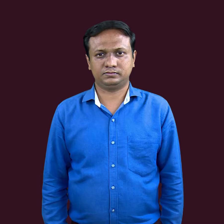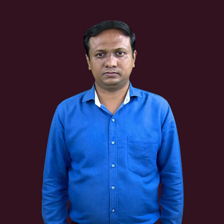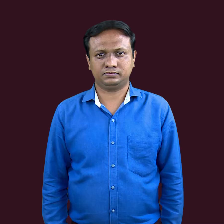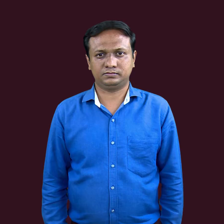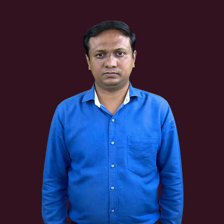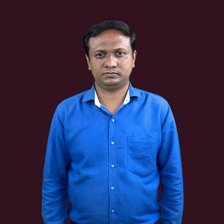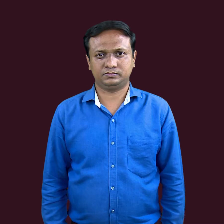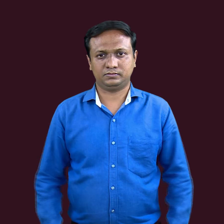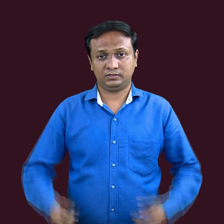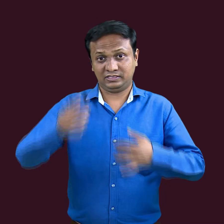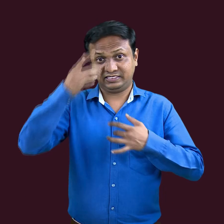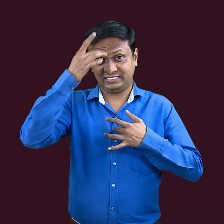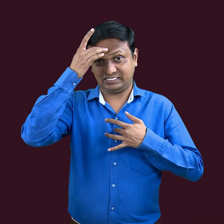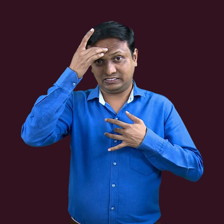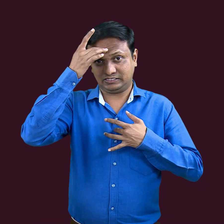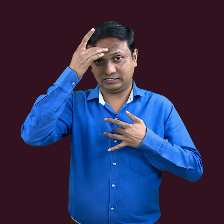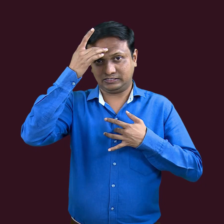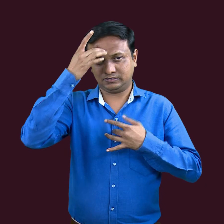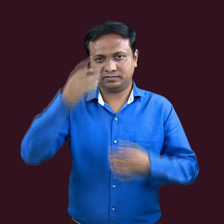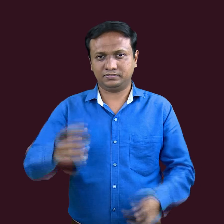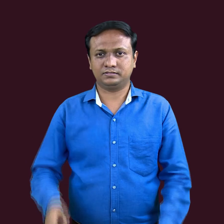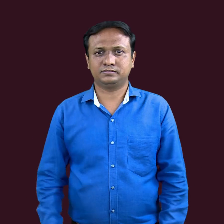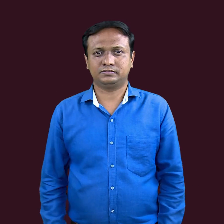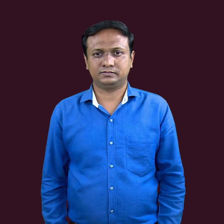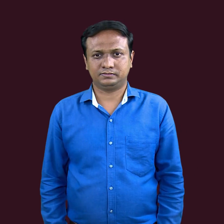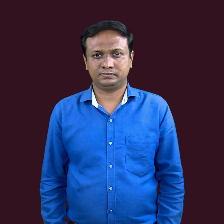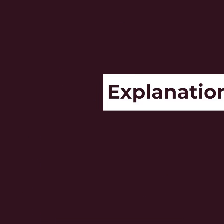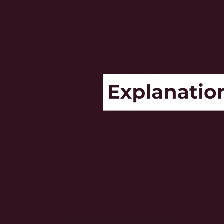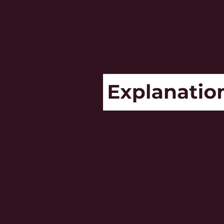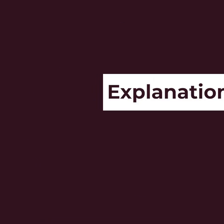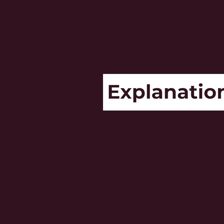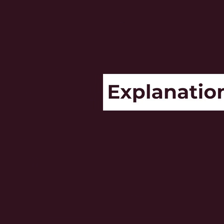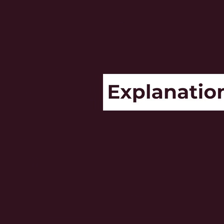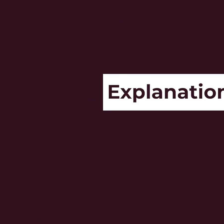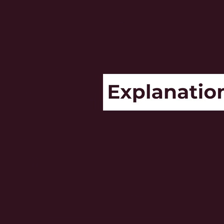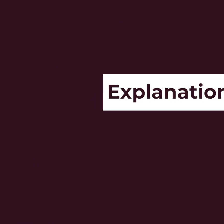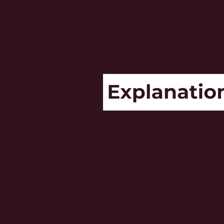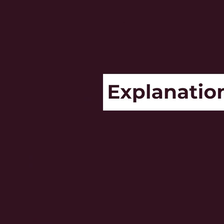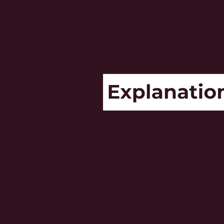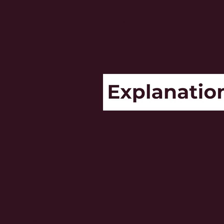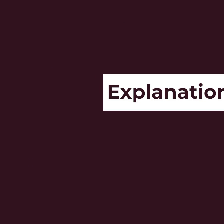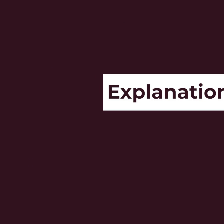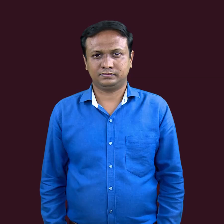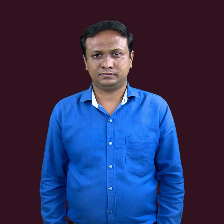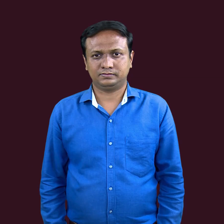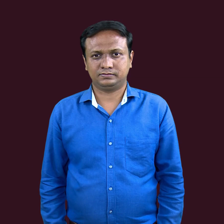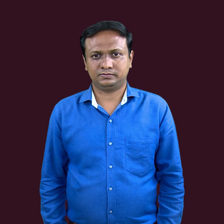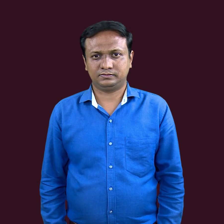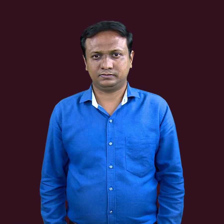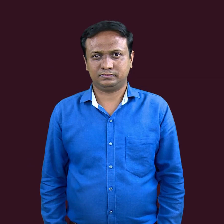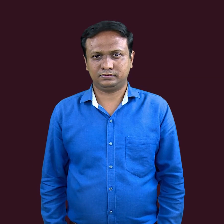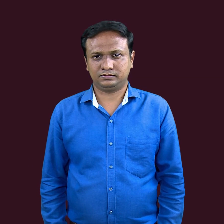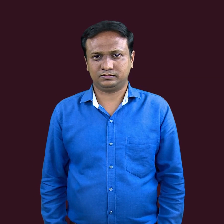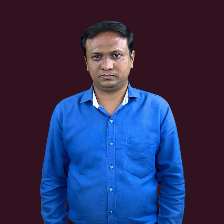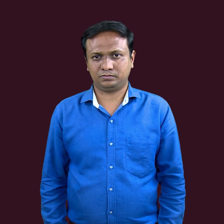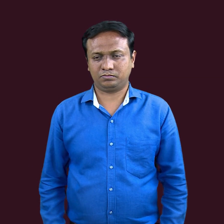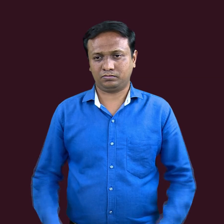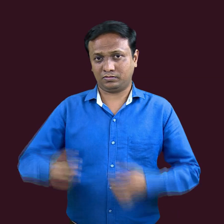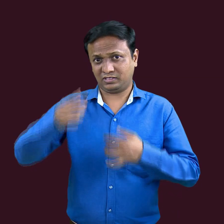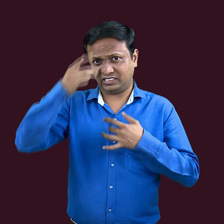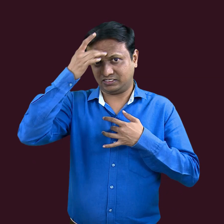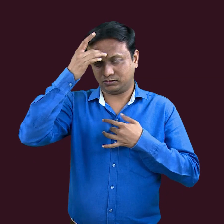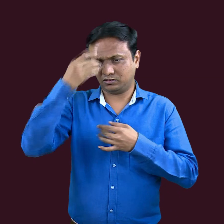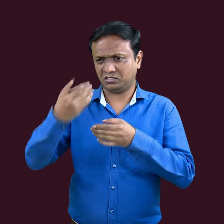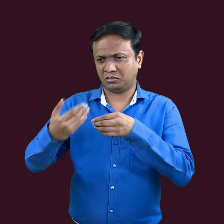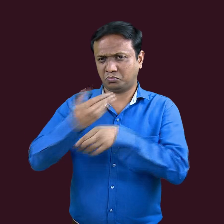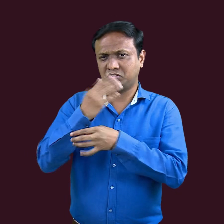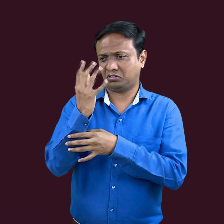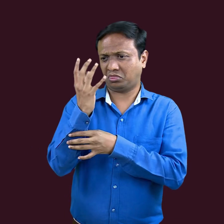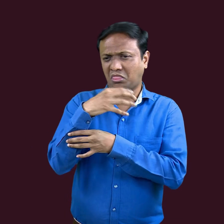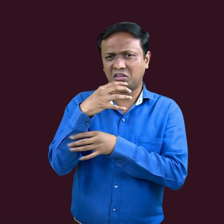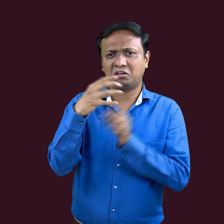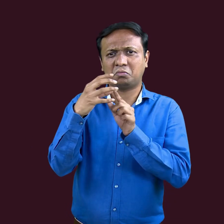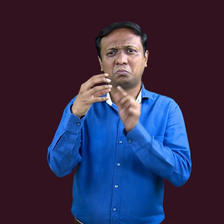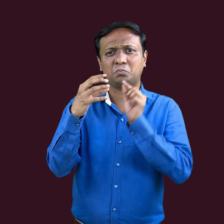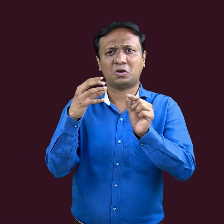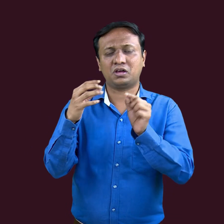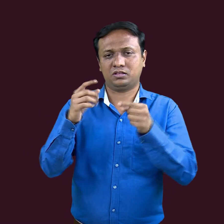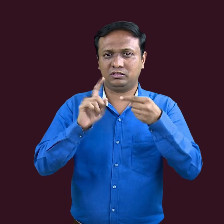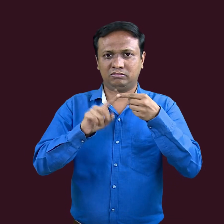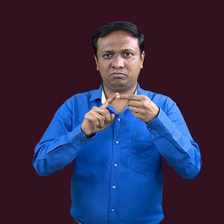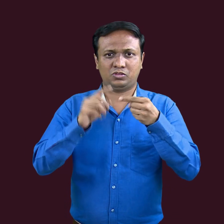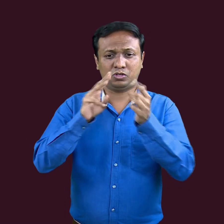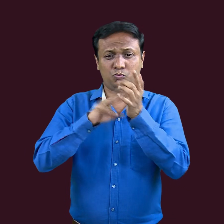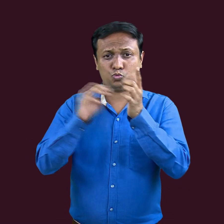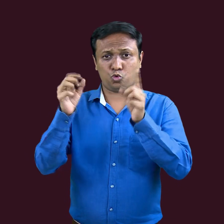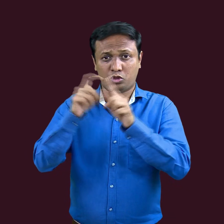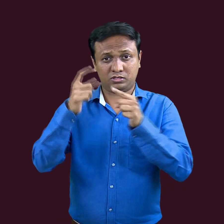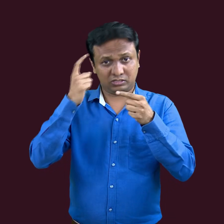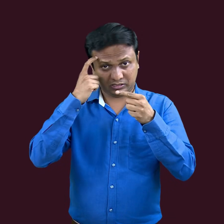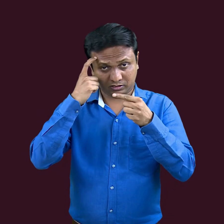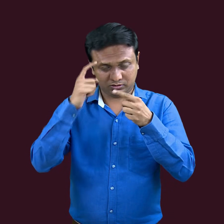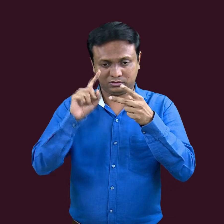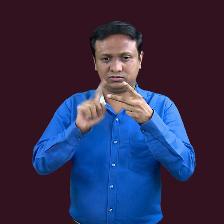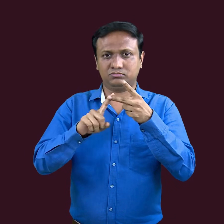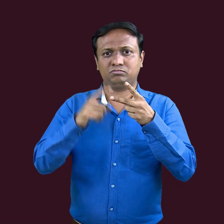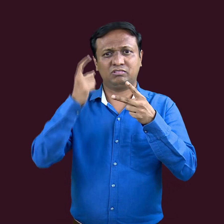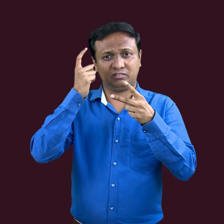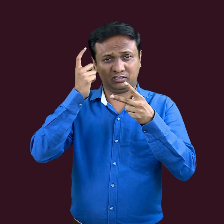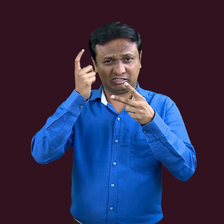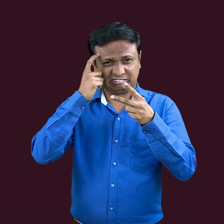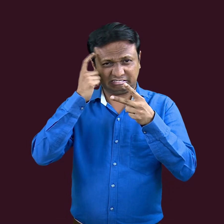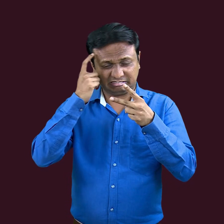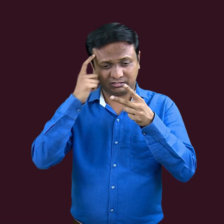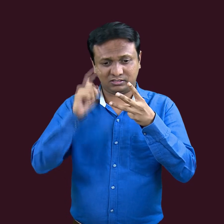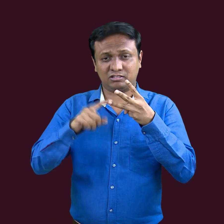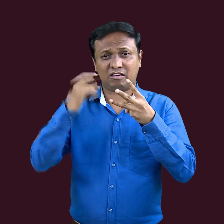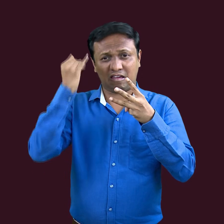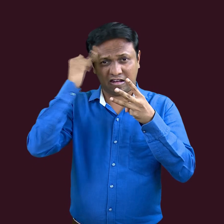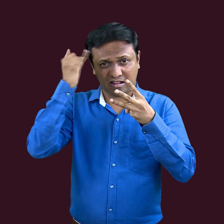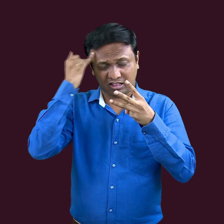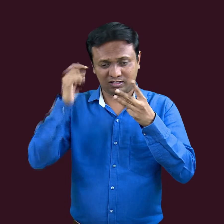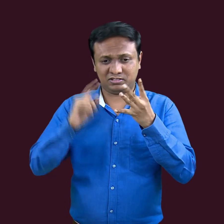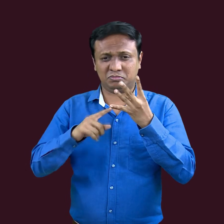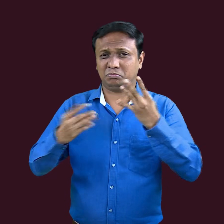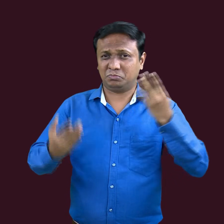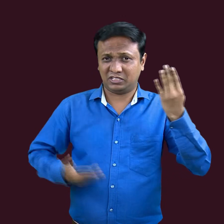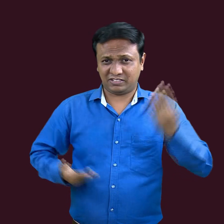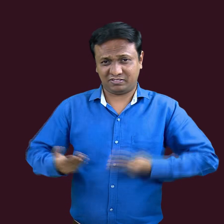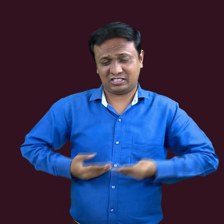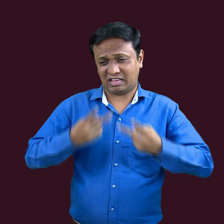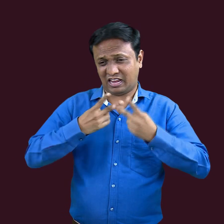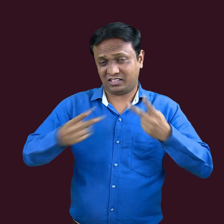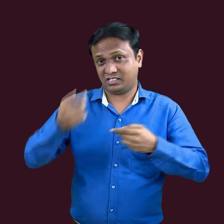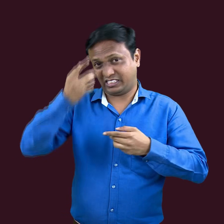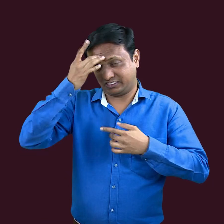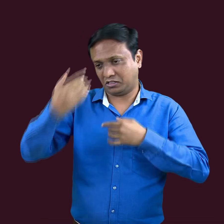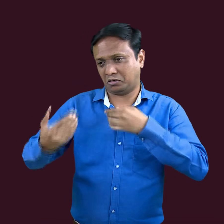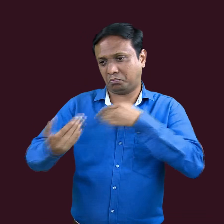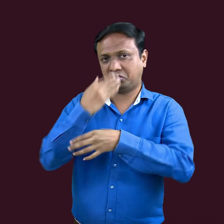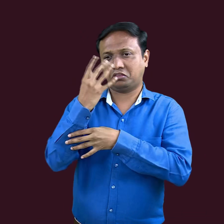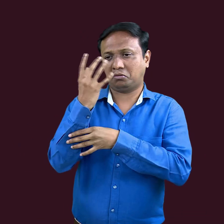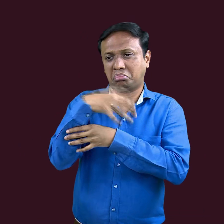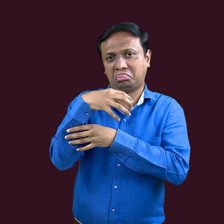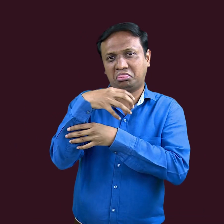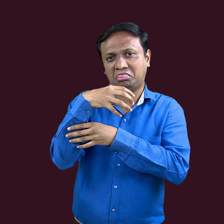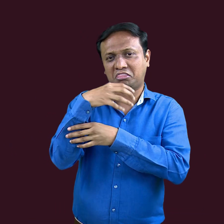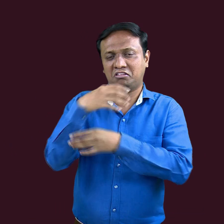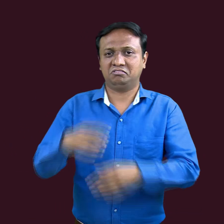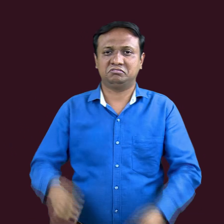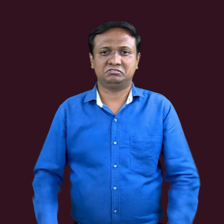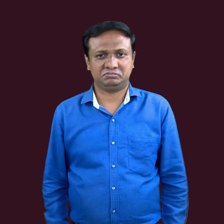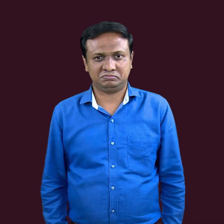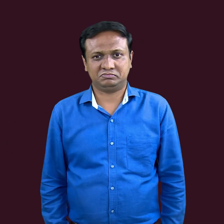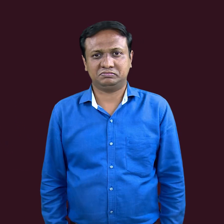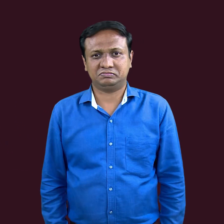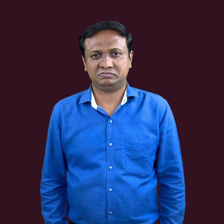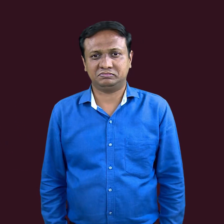Sickness